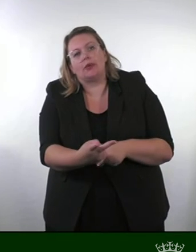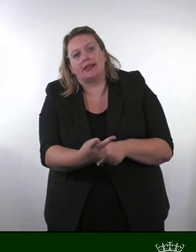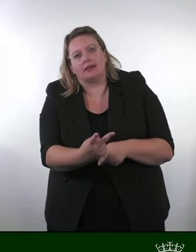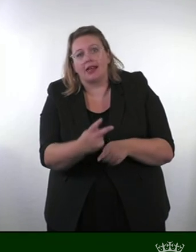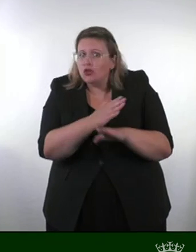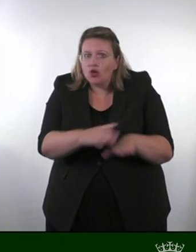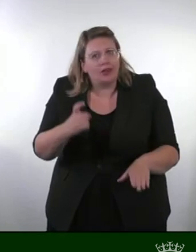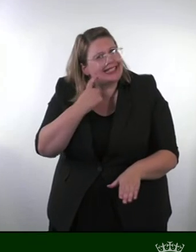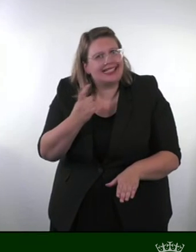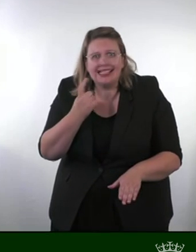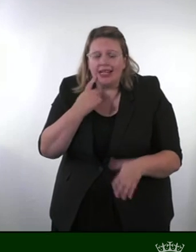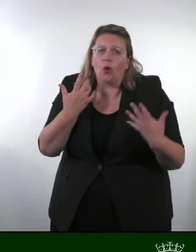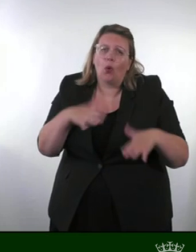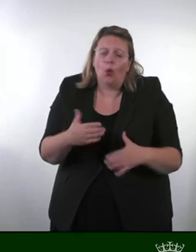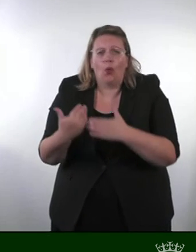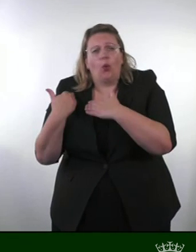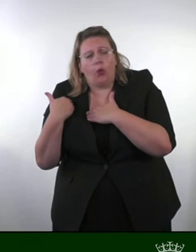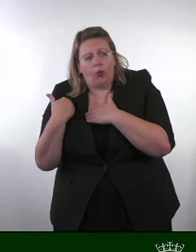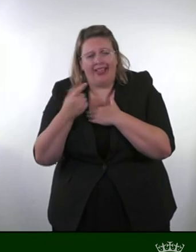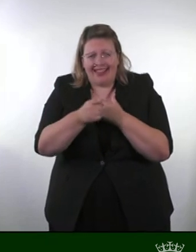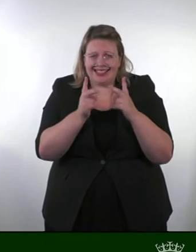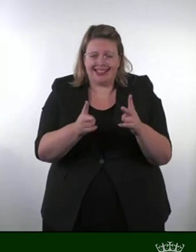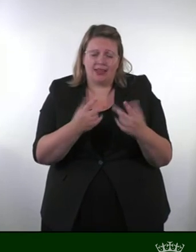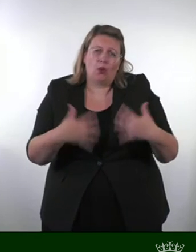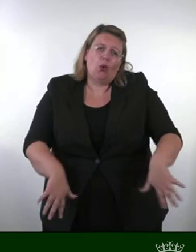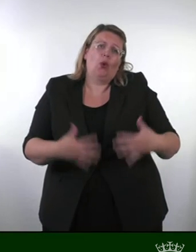It is a big job, and they are doing a fantastic job.